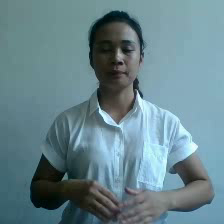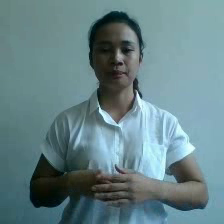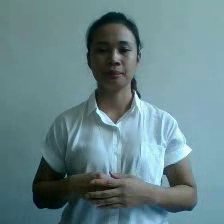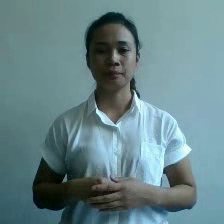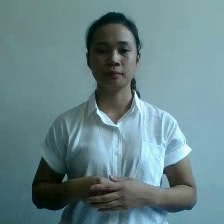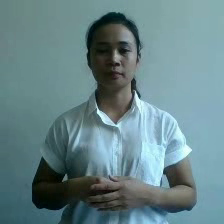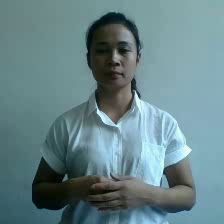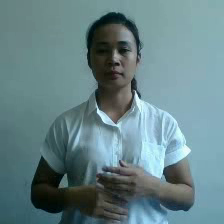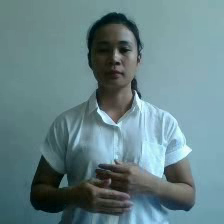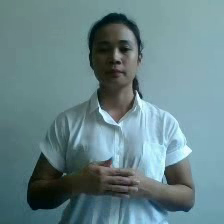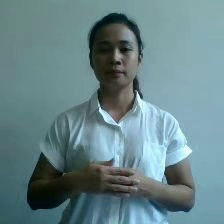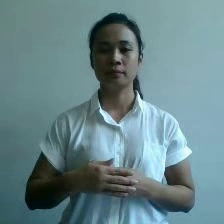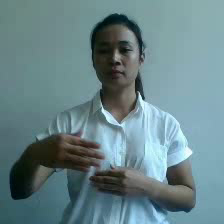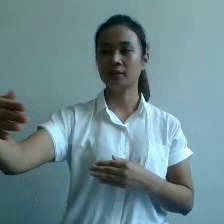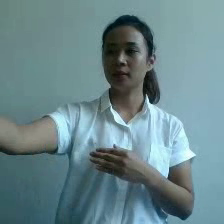Xa